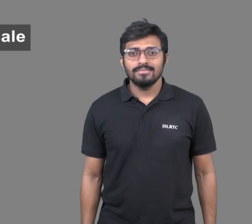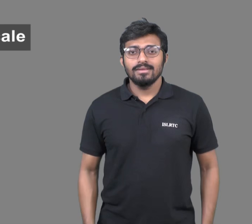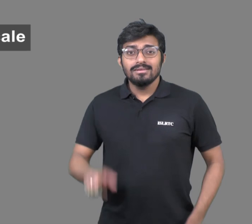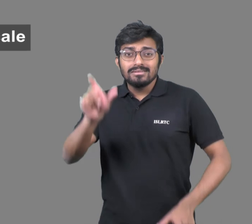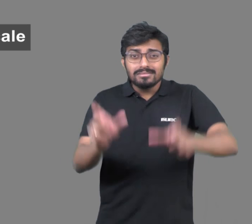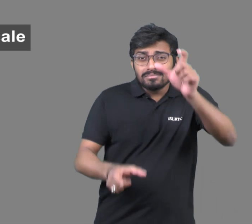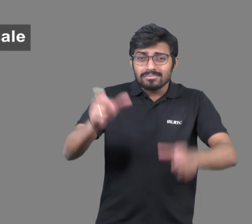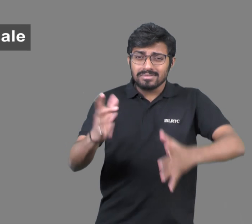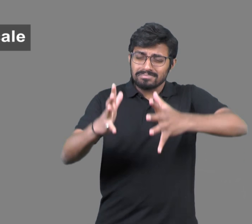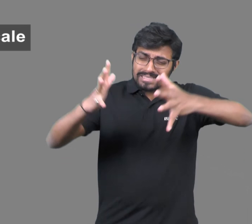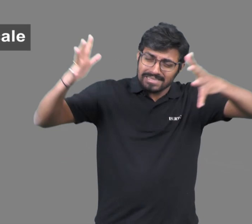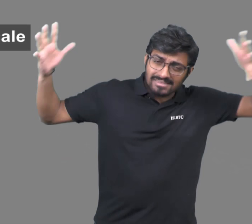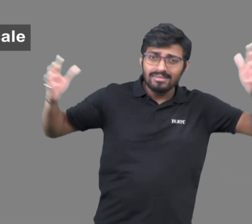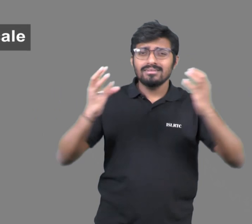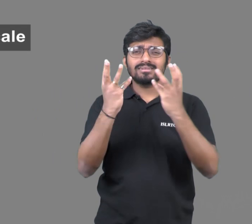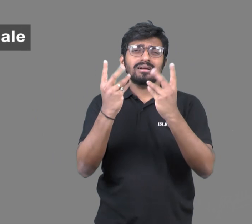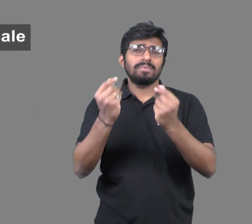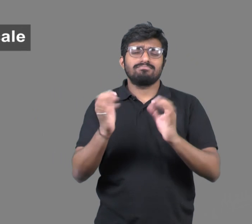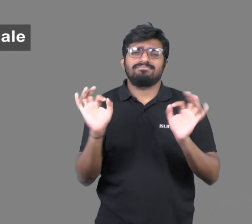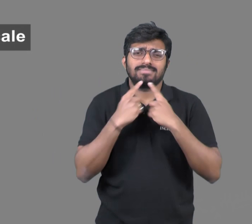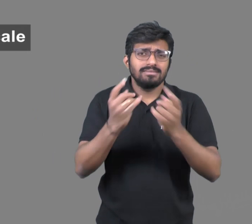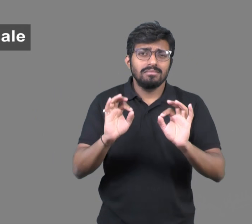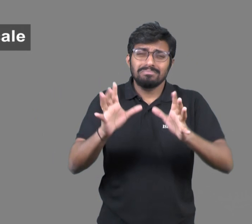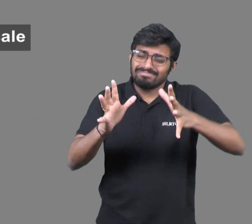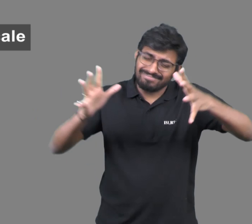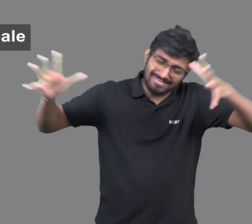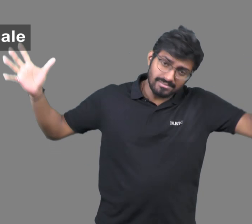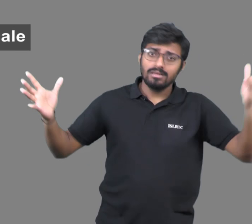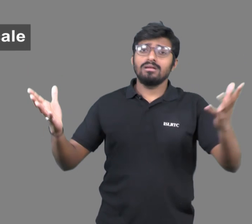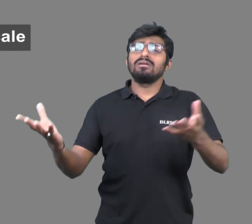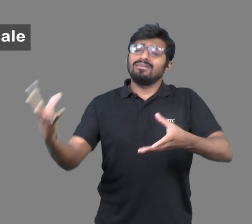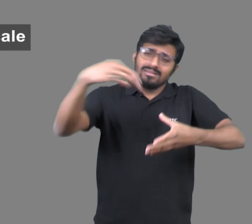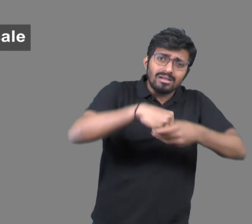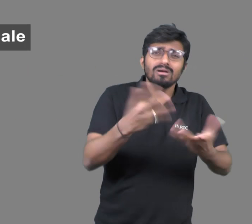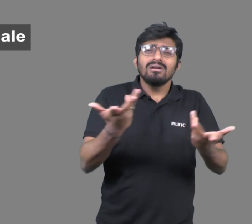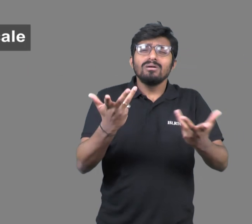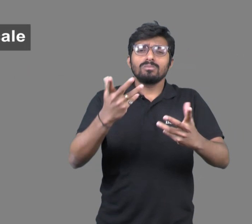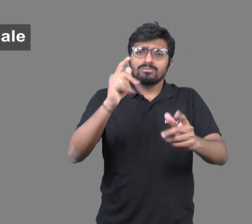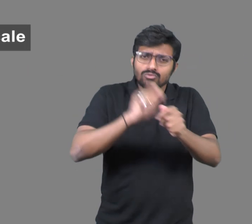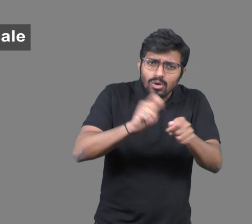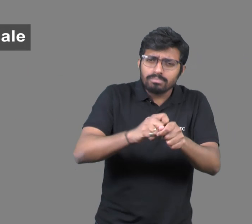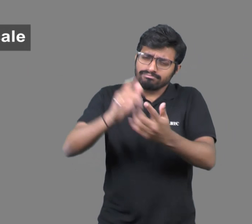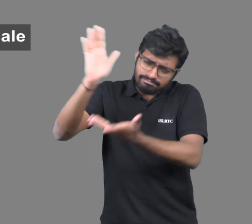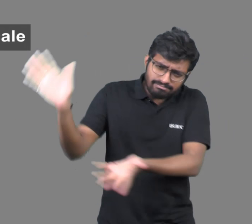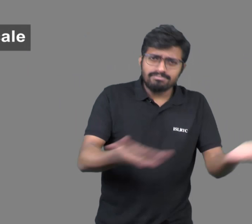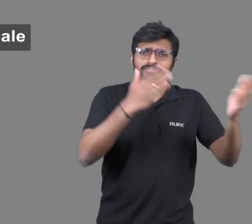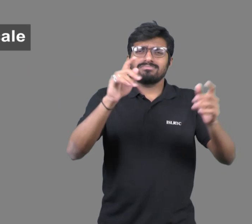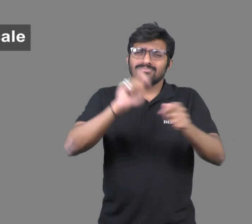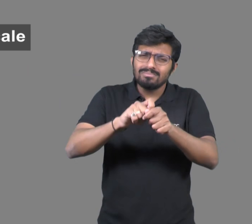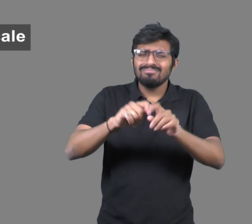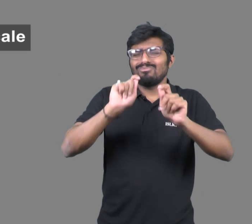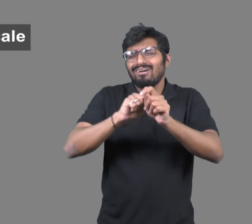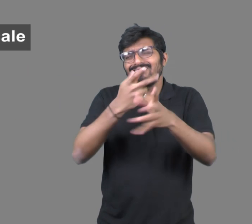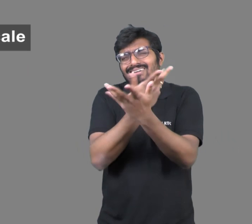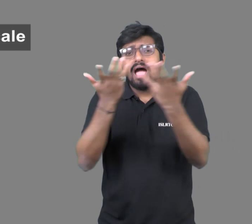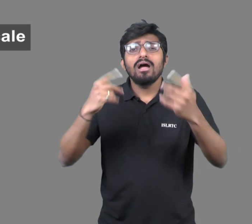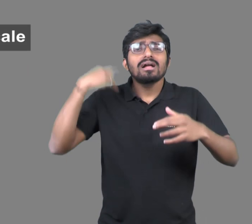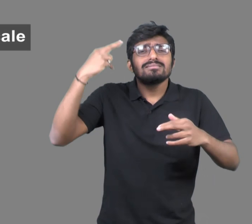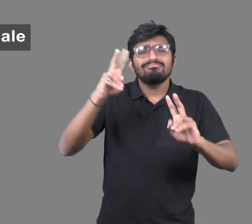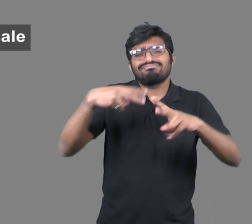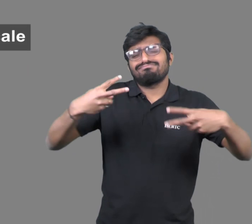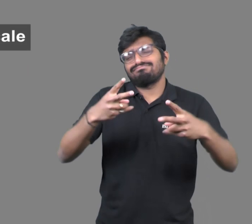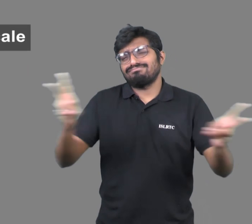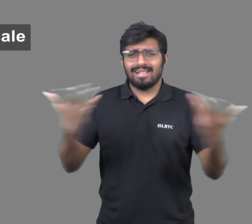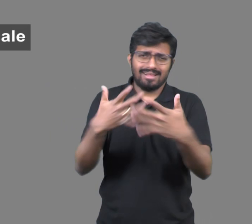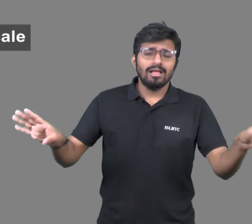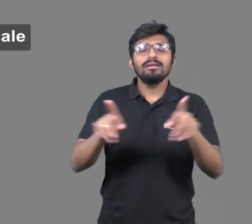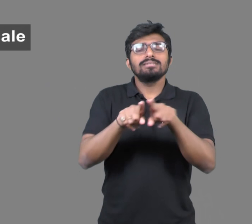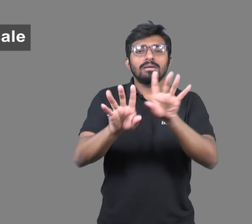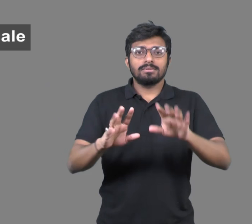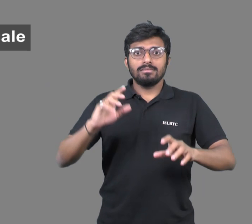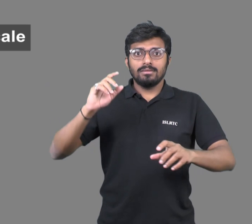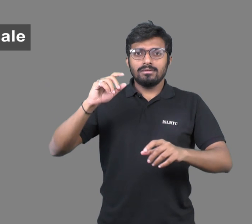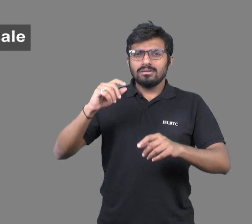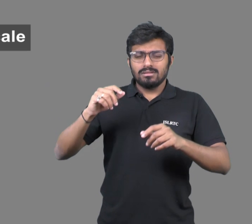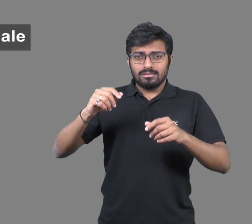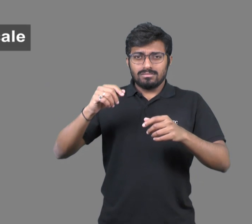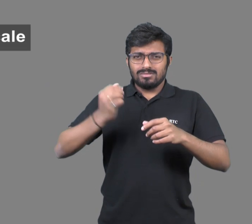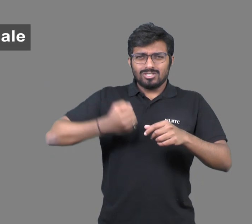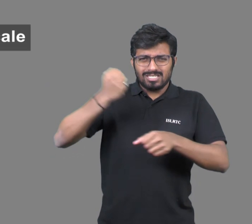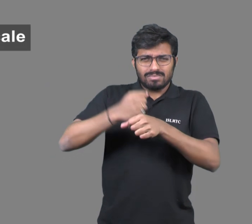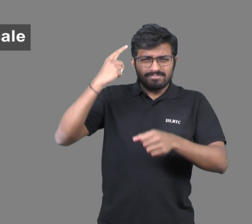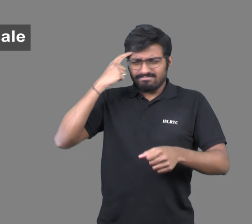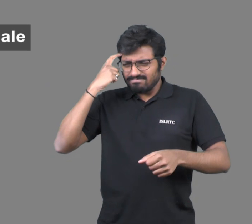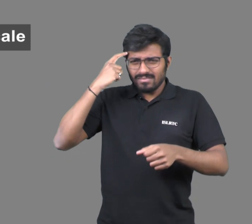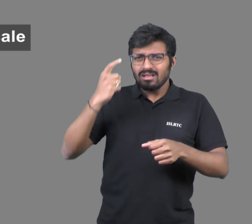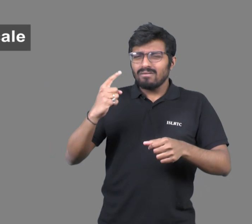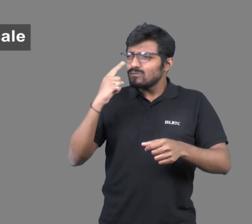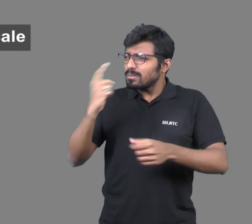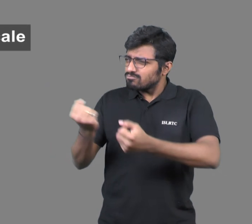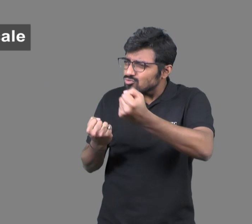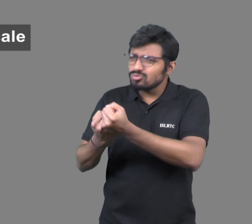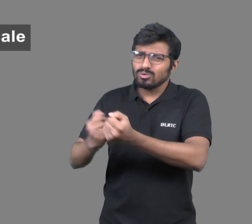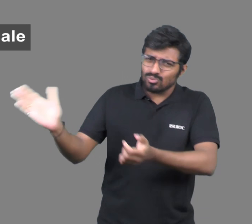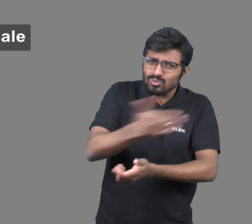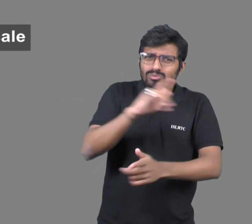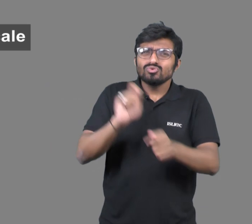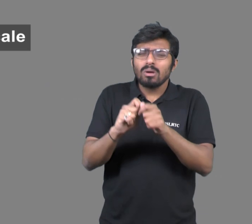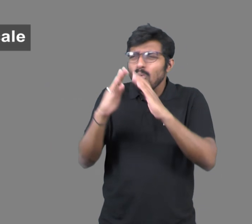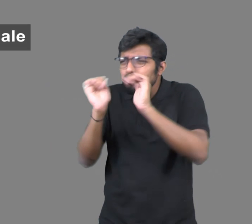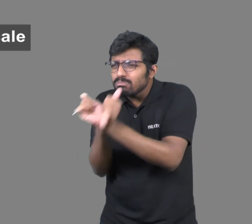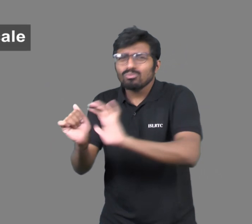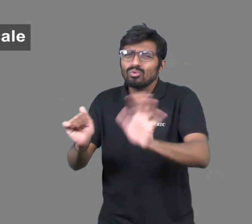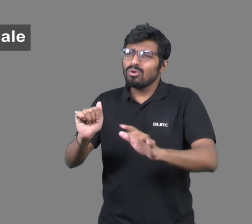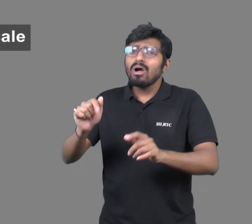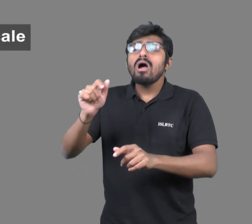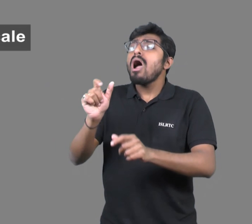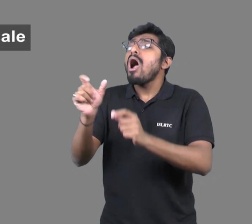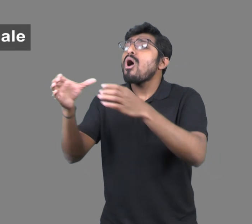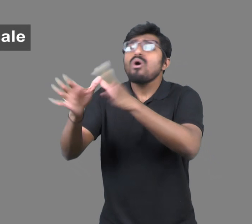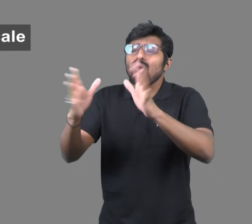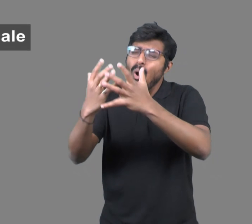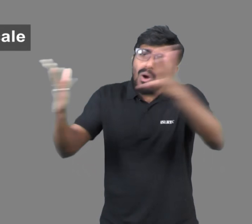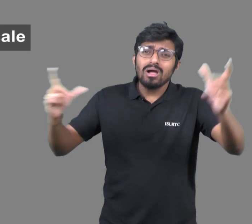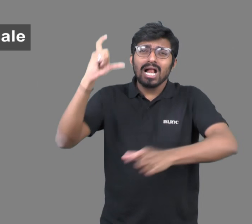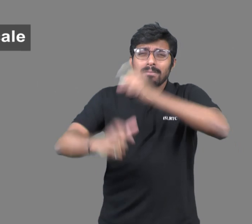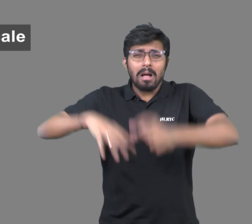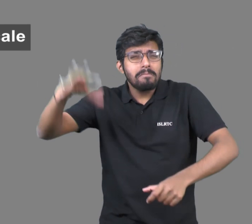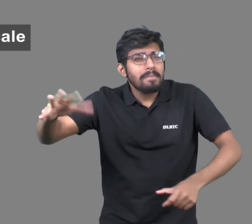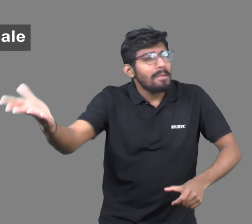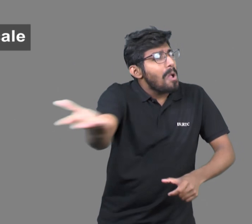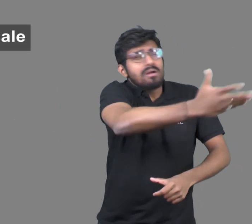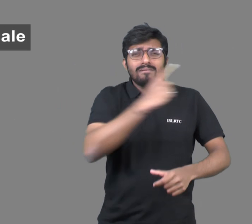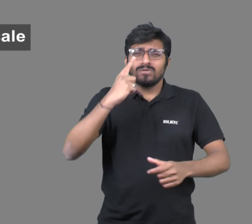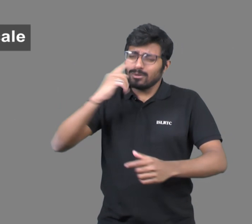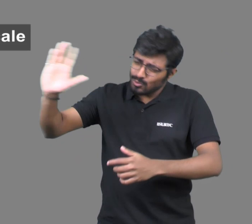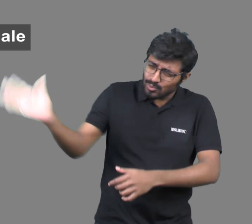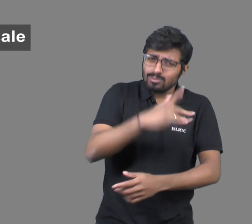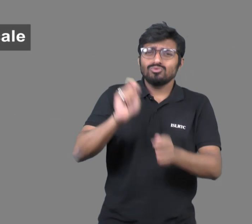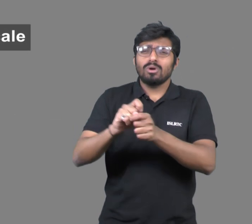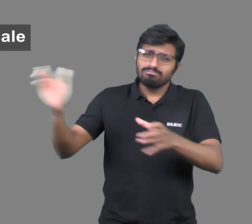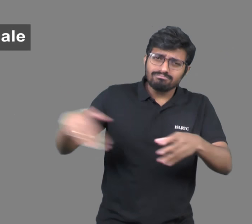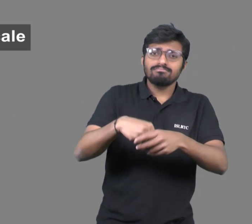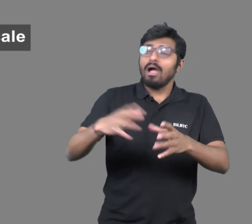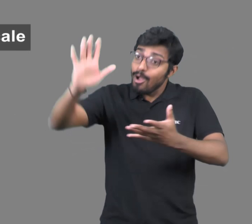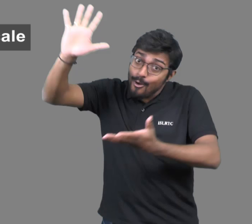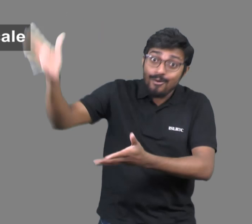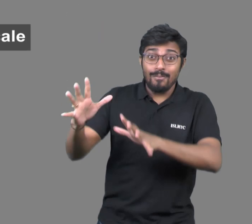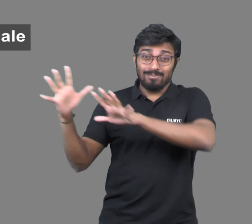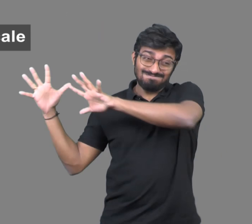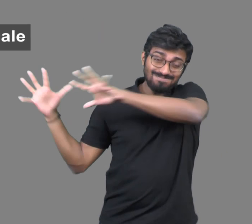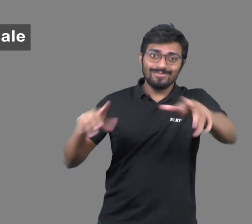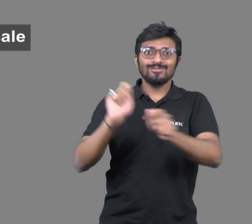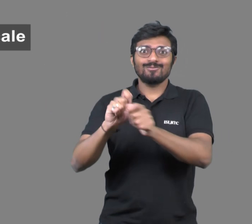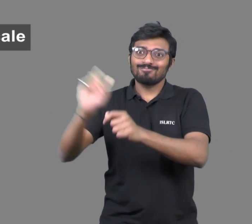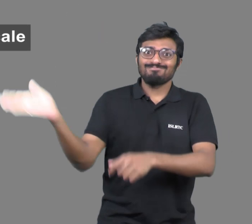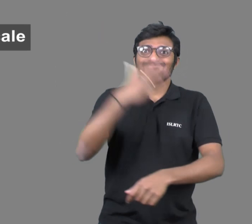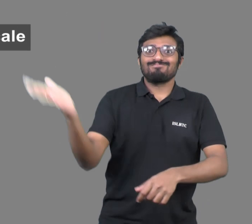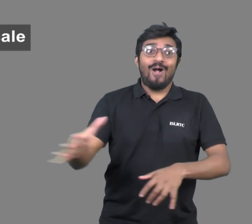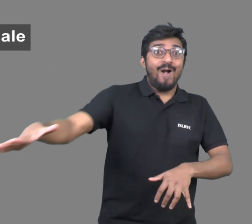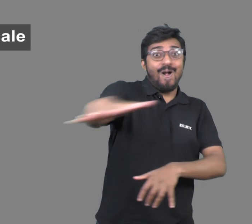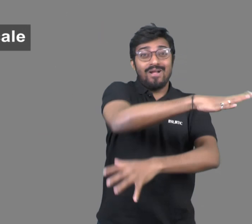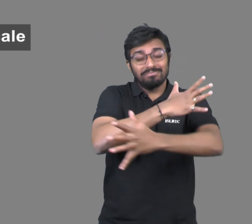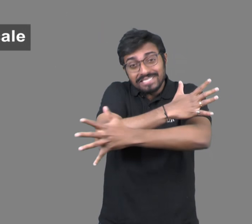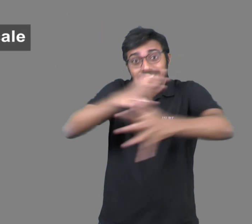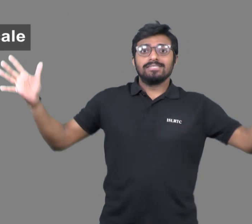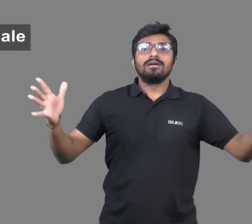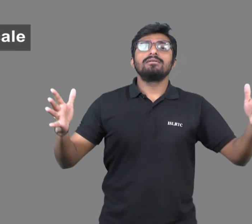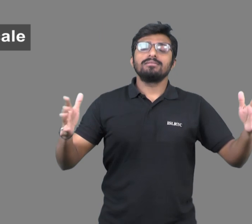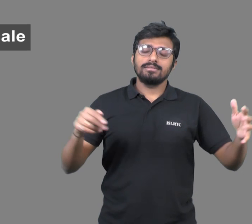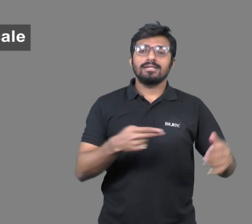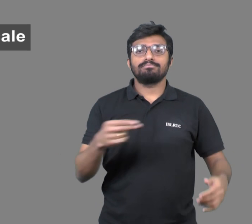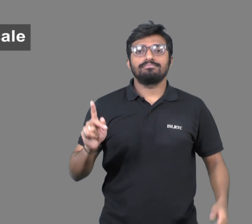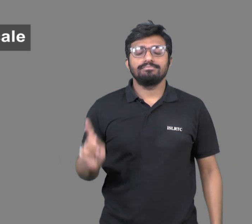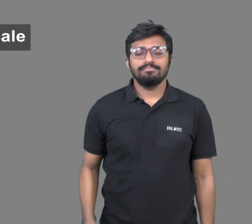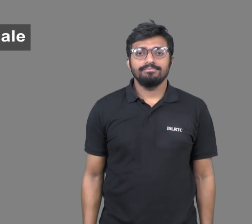Large Scale